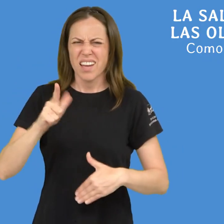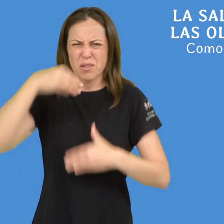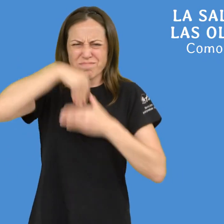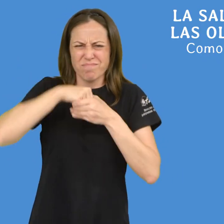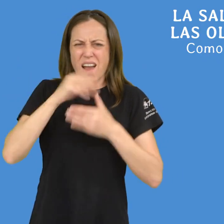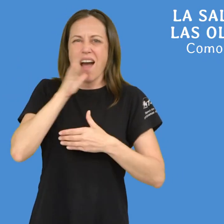dentro